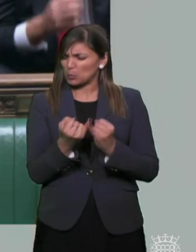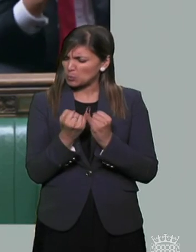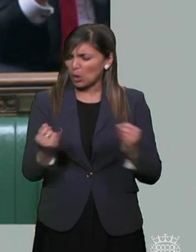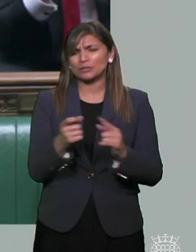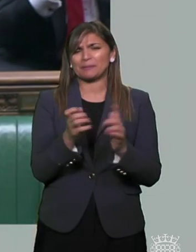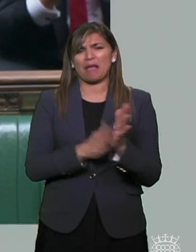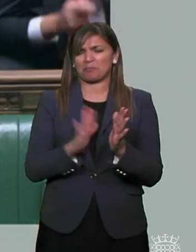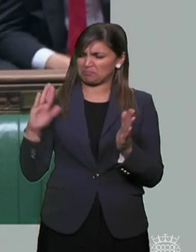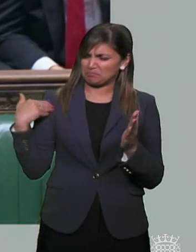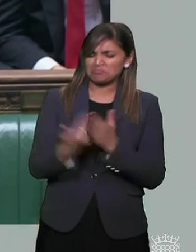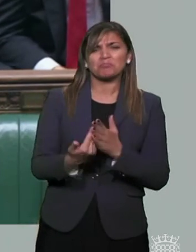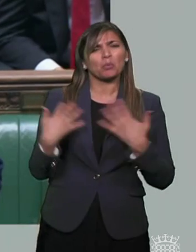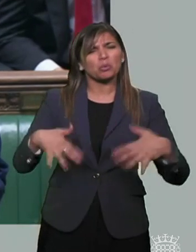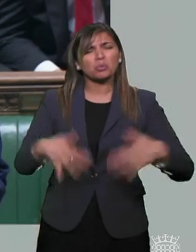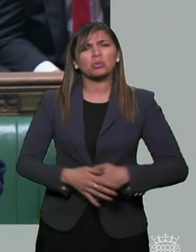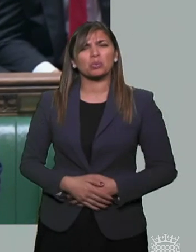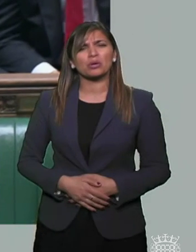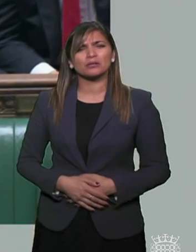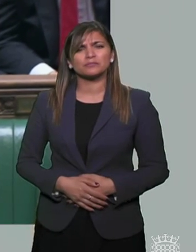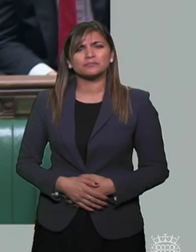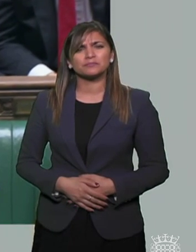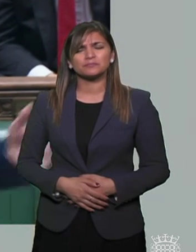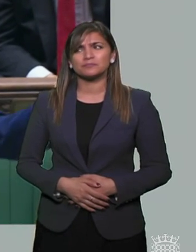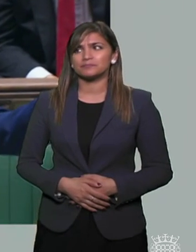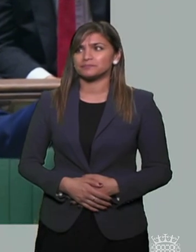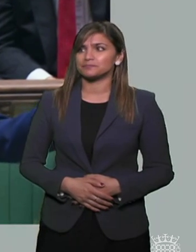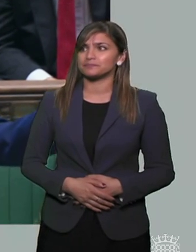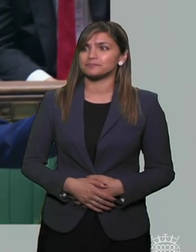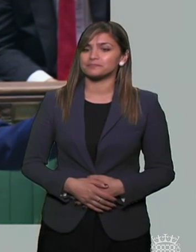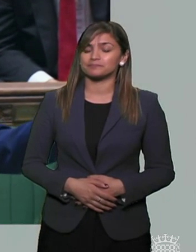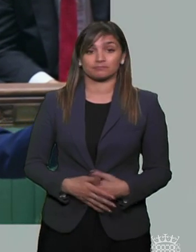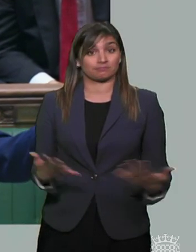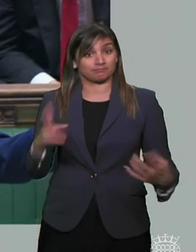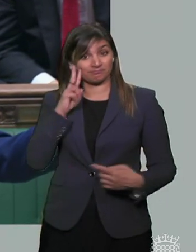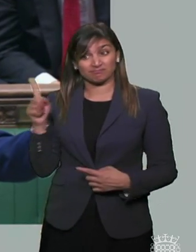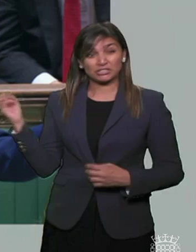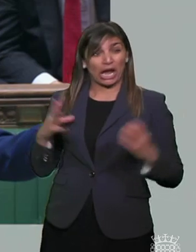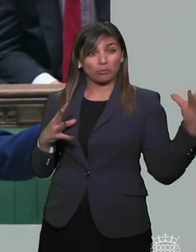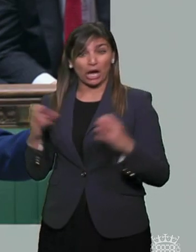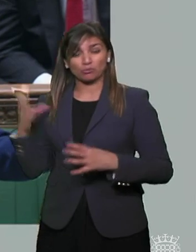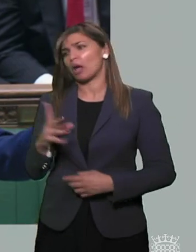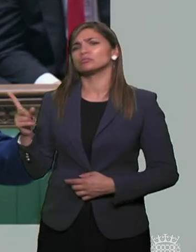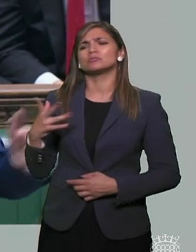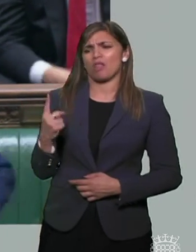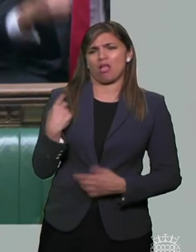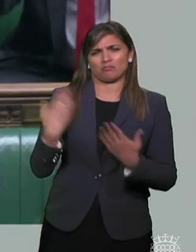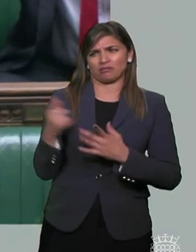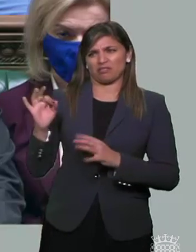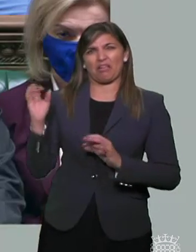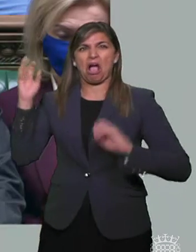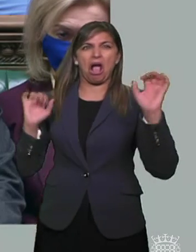Conservative Members are shouting now. Where were they in the Lobby last night?